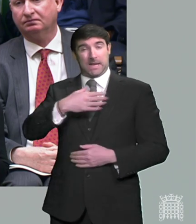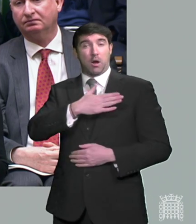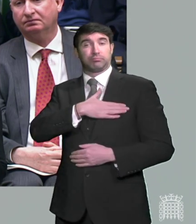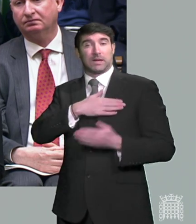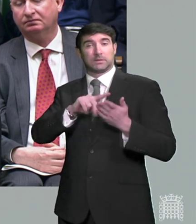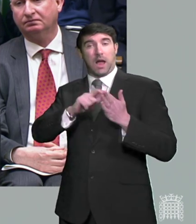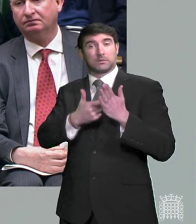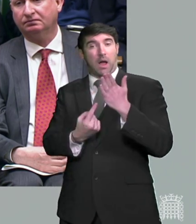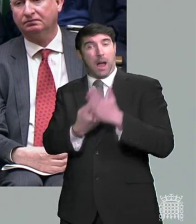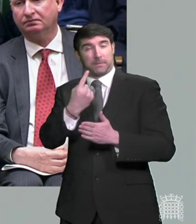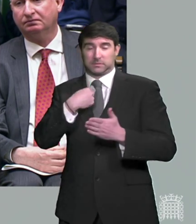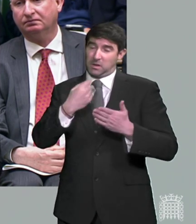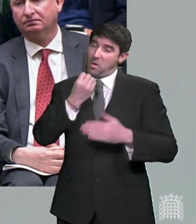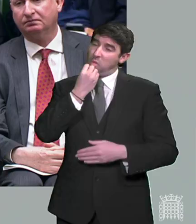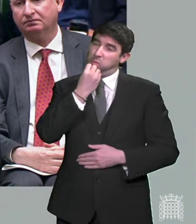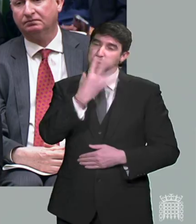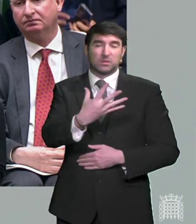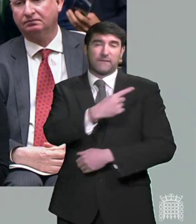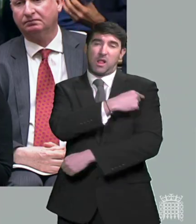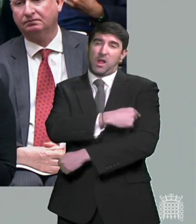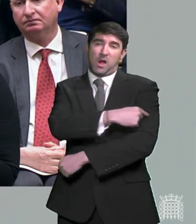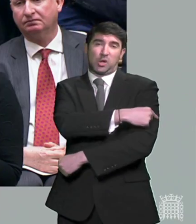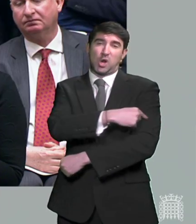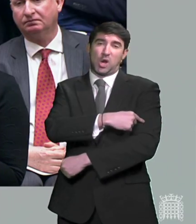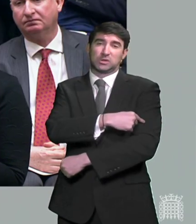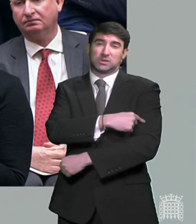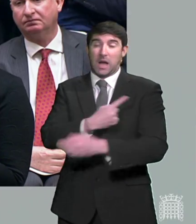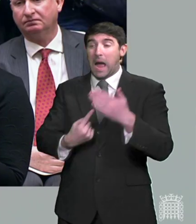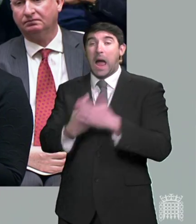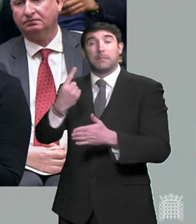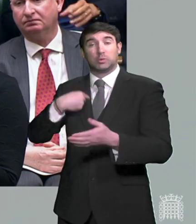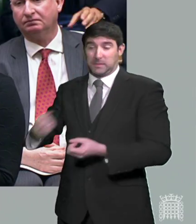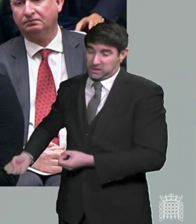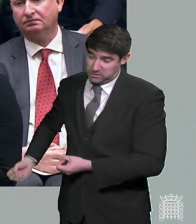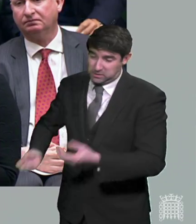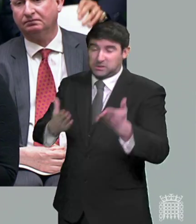When I had to be rushed to A&E, the ambulance crew looked after me.